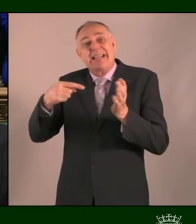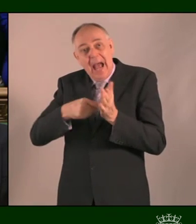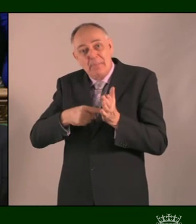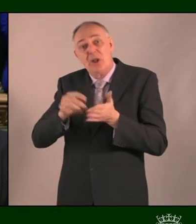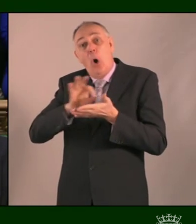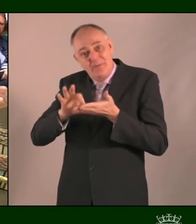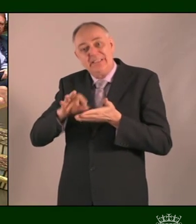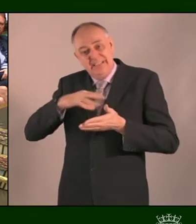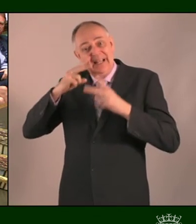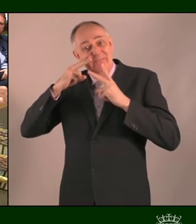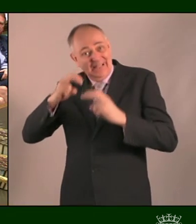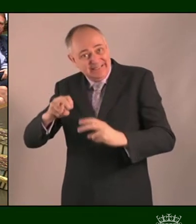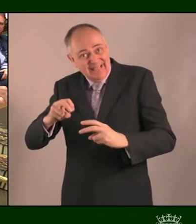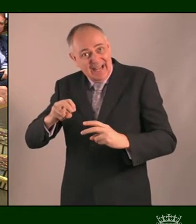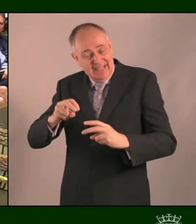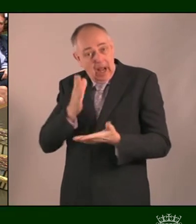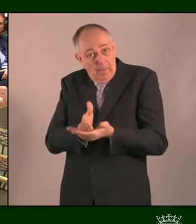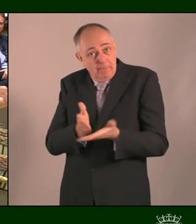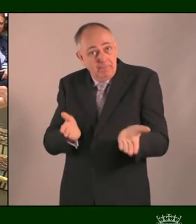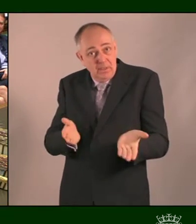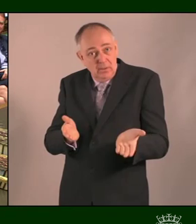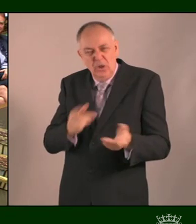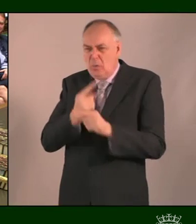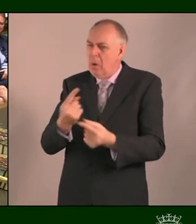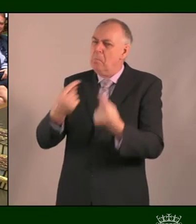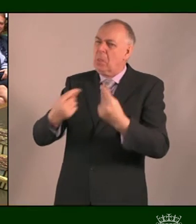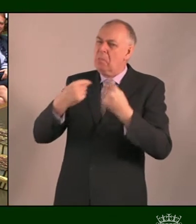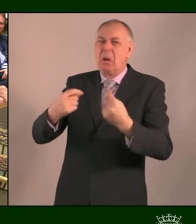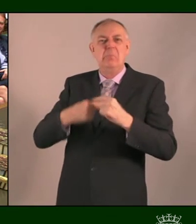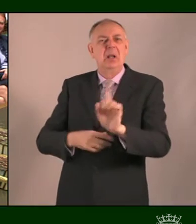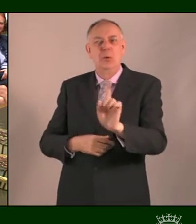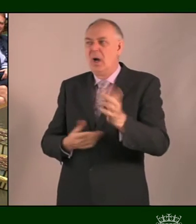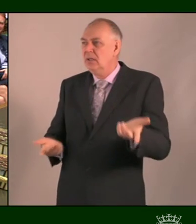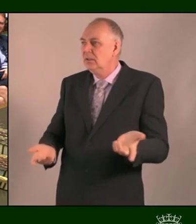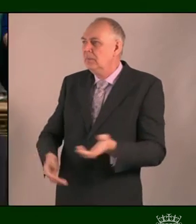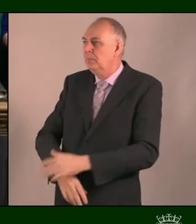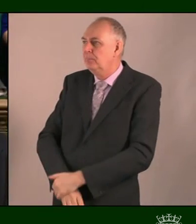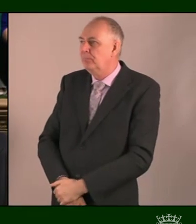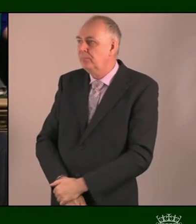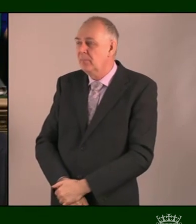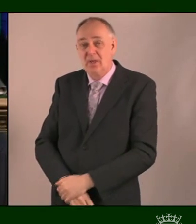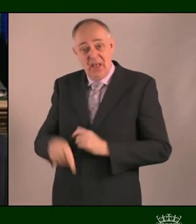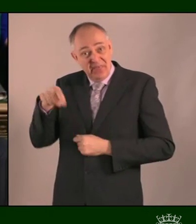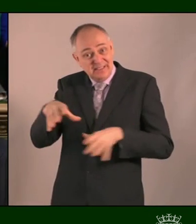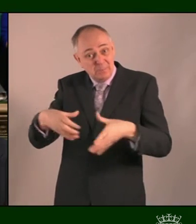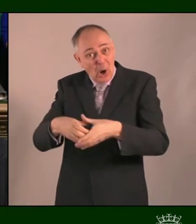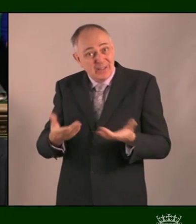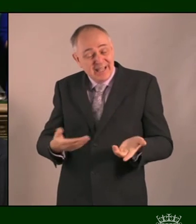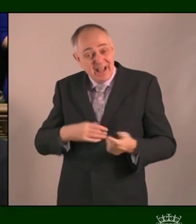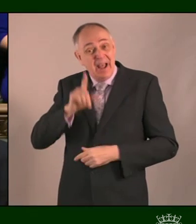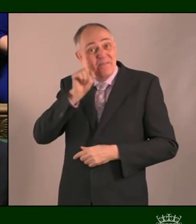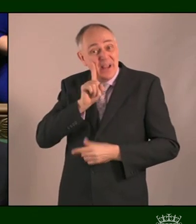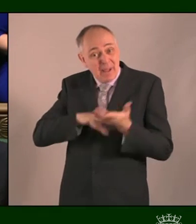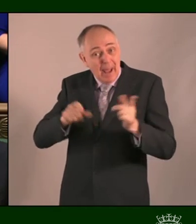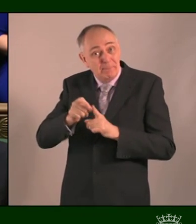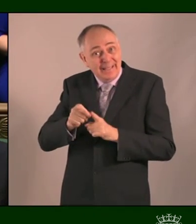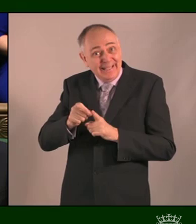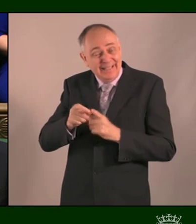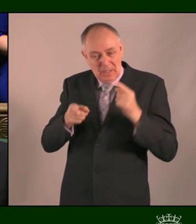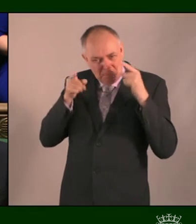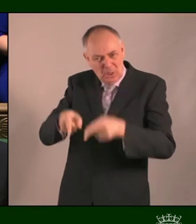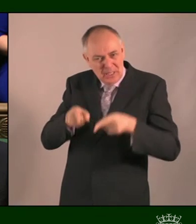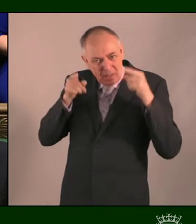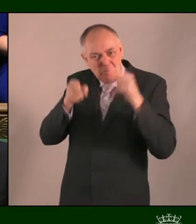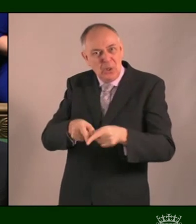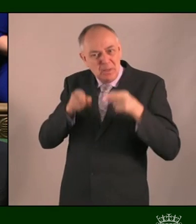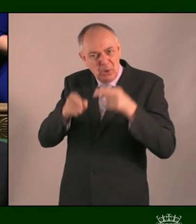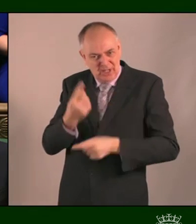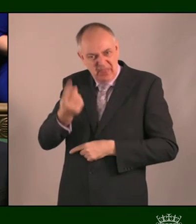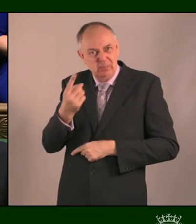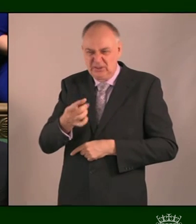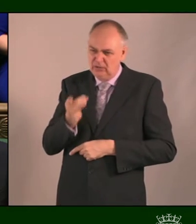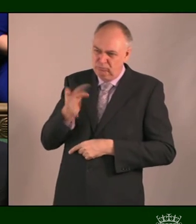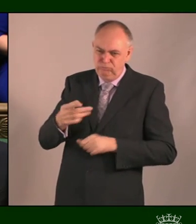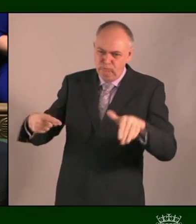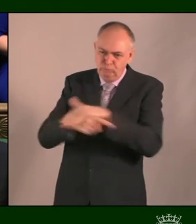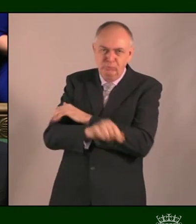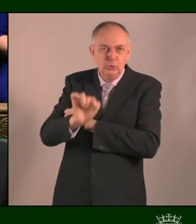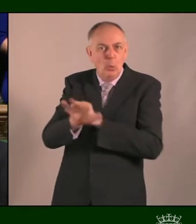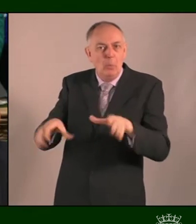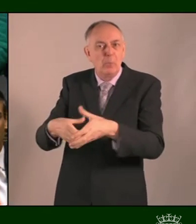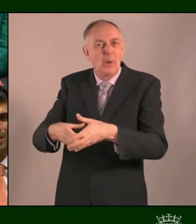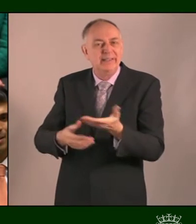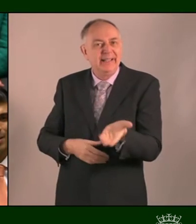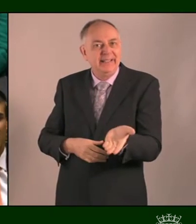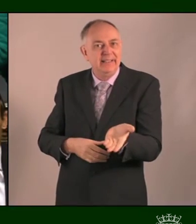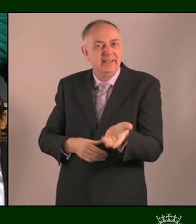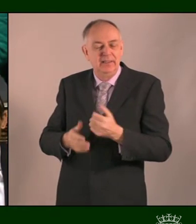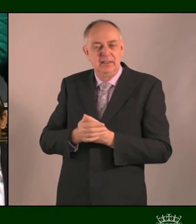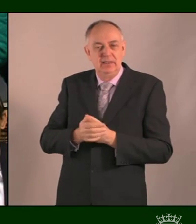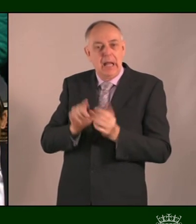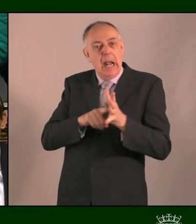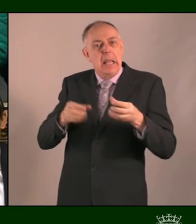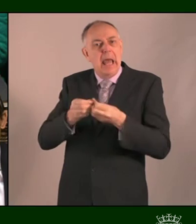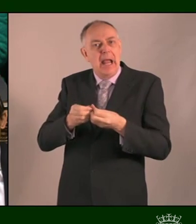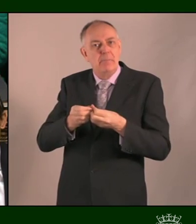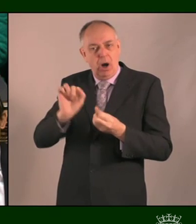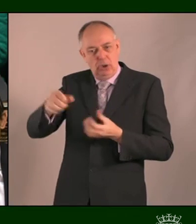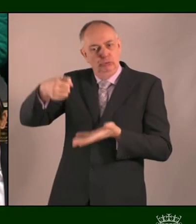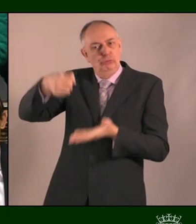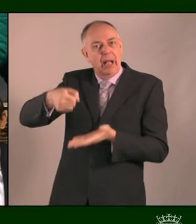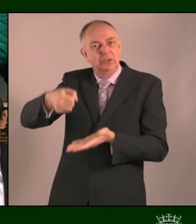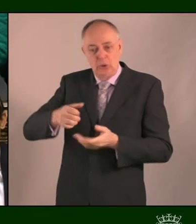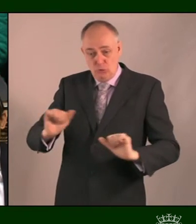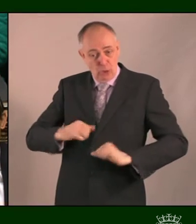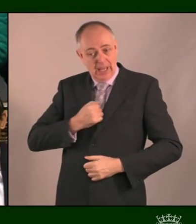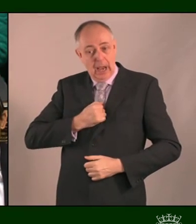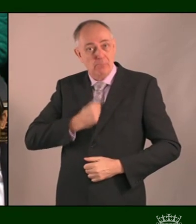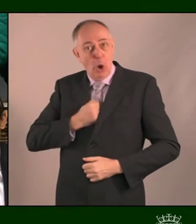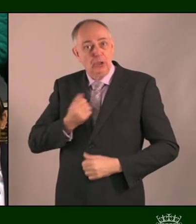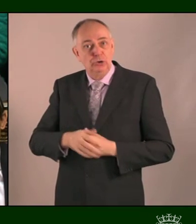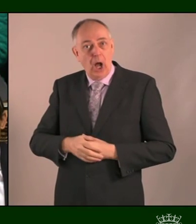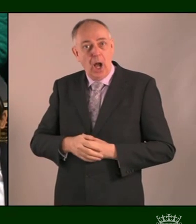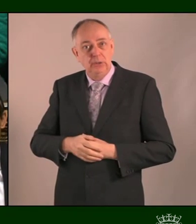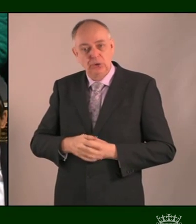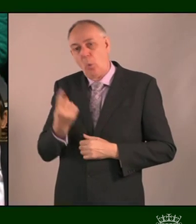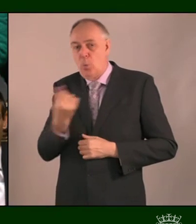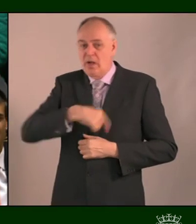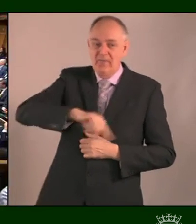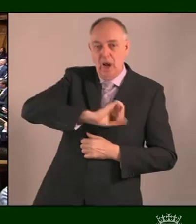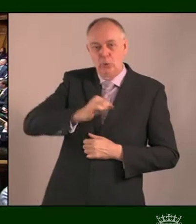But I take no lessons about bullying from the leader of a party where female MPs were bullied so badly in the matter of antisemitism that they actually left the party, and where the shadow Chancellor has still not apologised for his call for a Member of our party to be lynched.